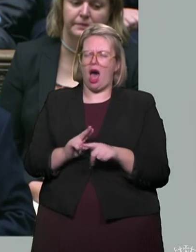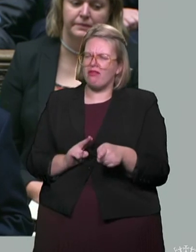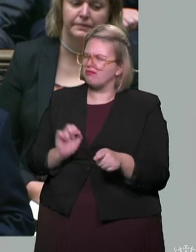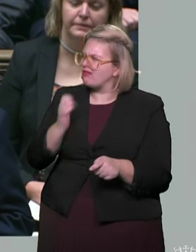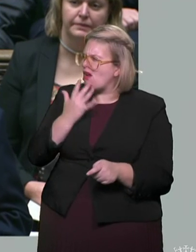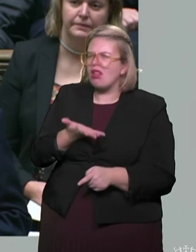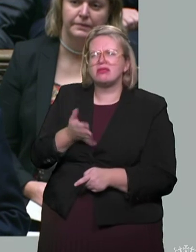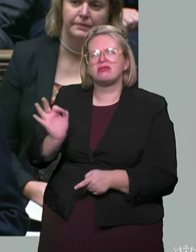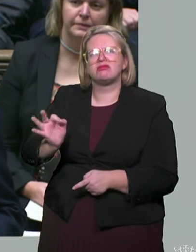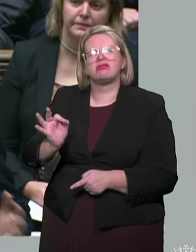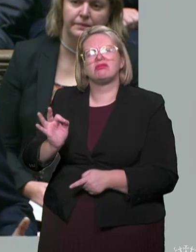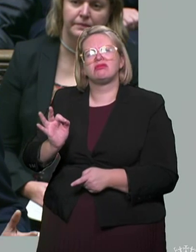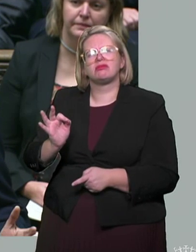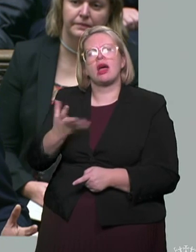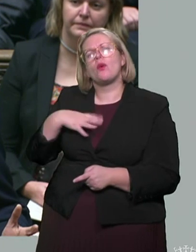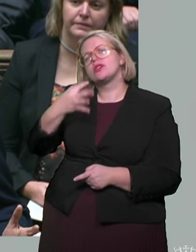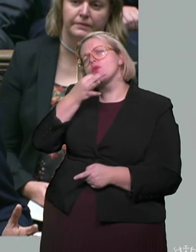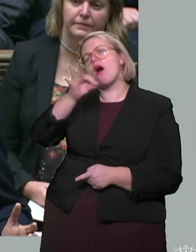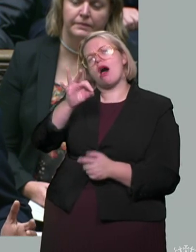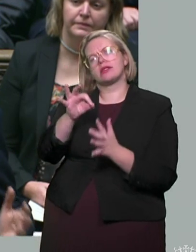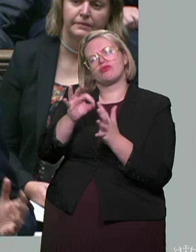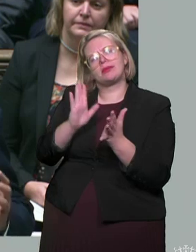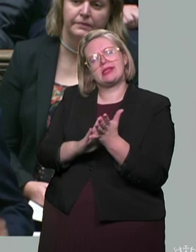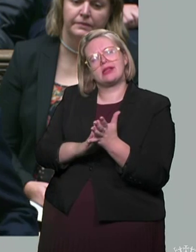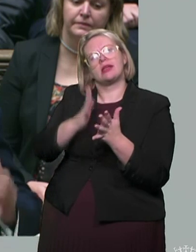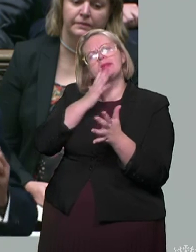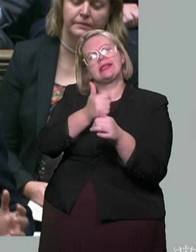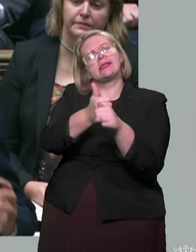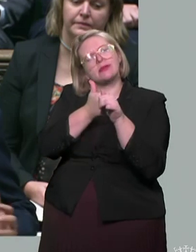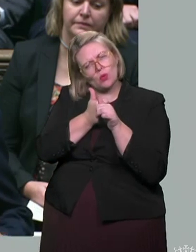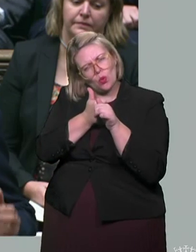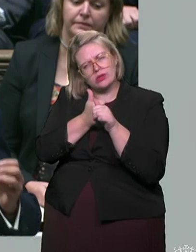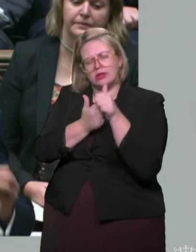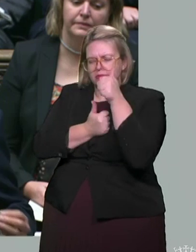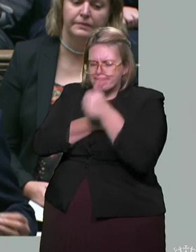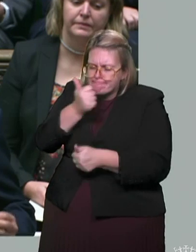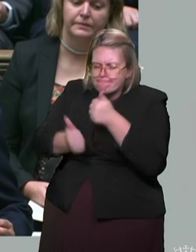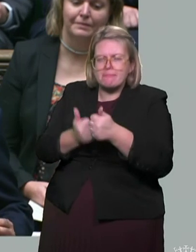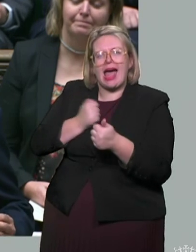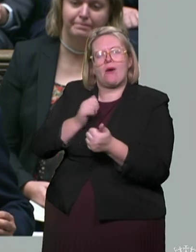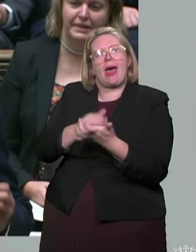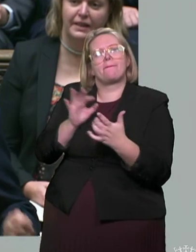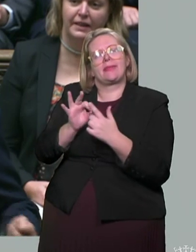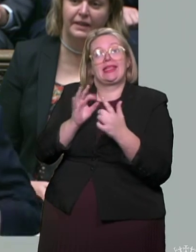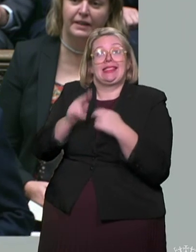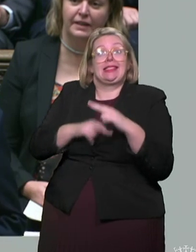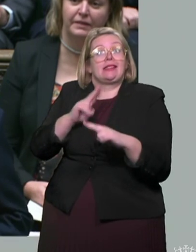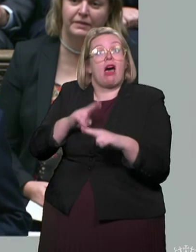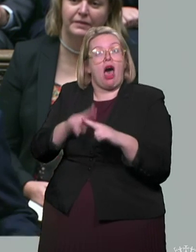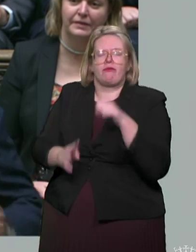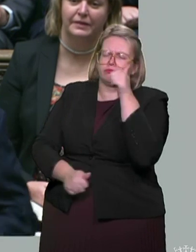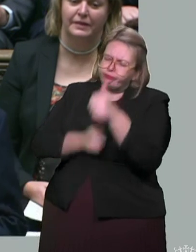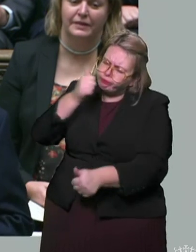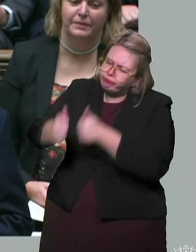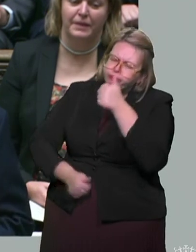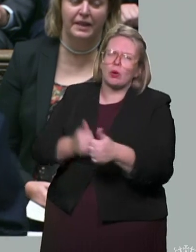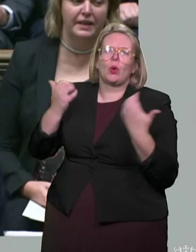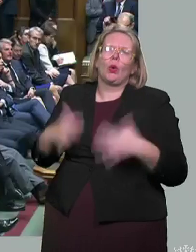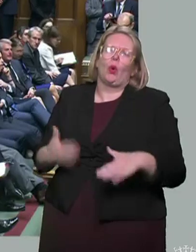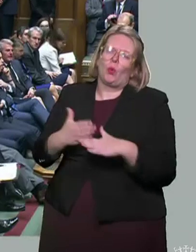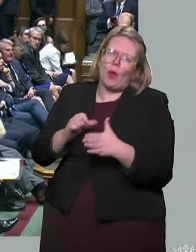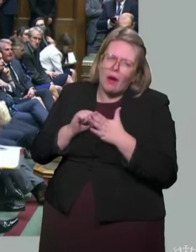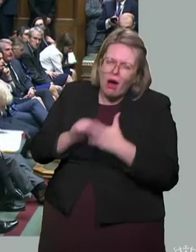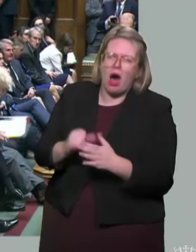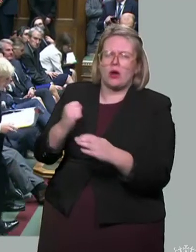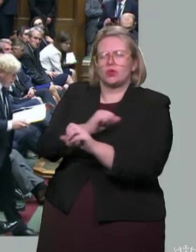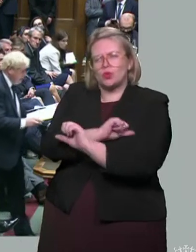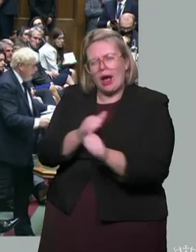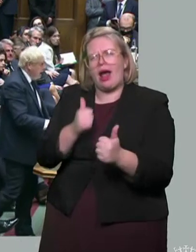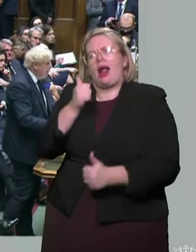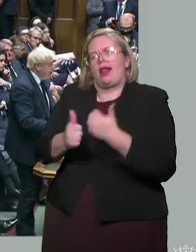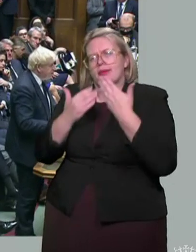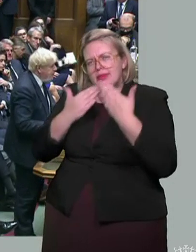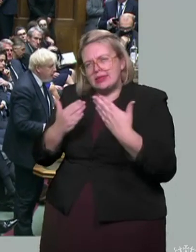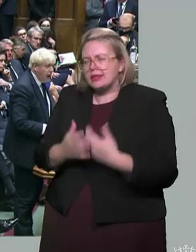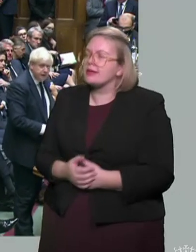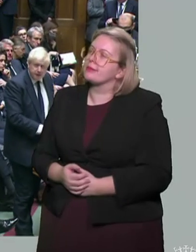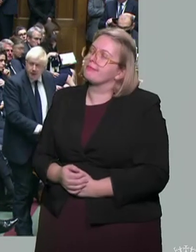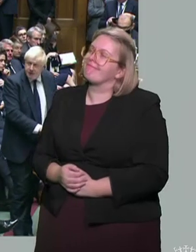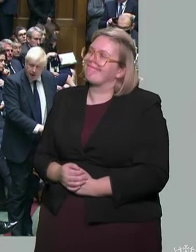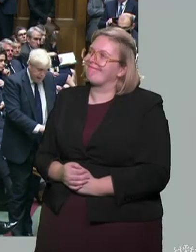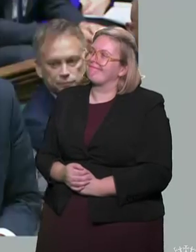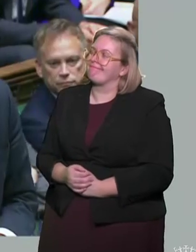Will my right honourable Friend take this opportunity to acknowledge the fantastic work that our staff do and give them the credit that they so rightly deserve?